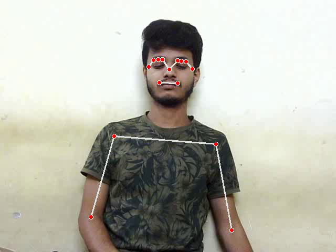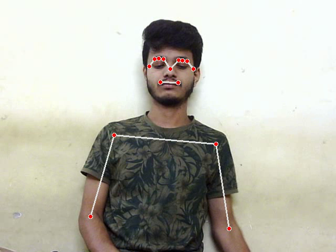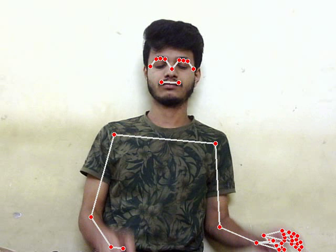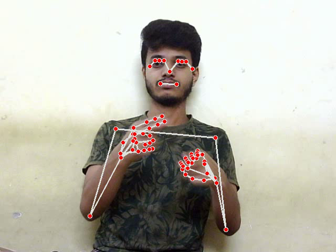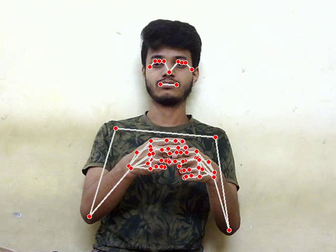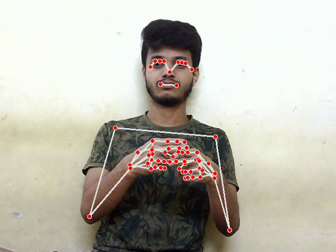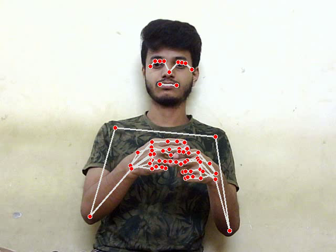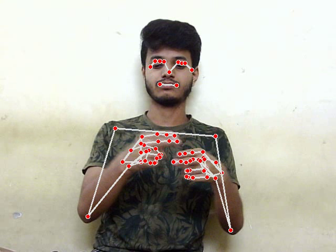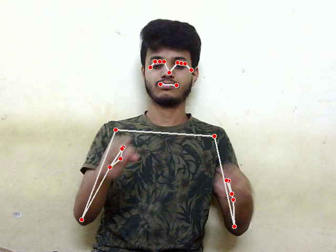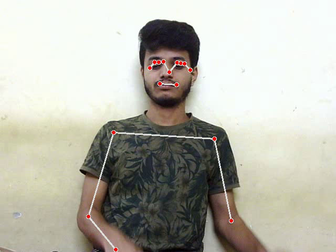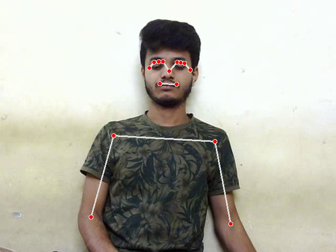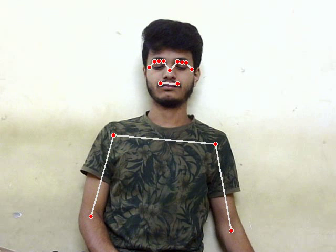name